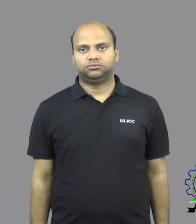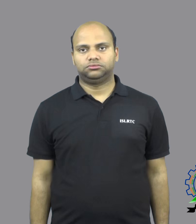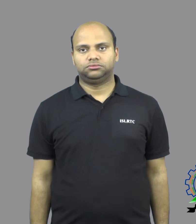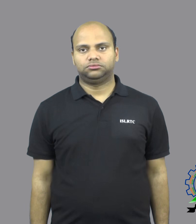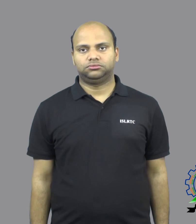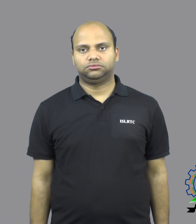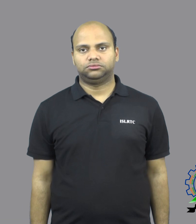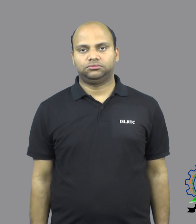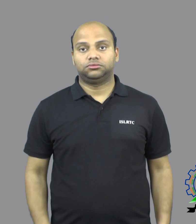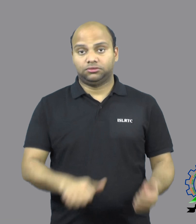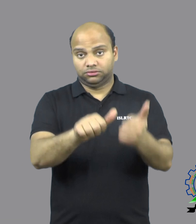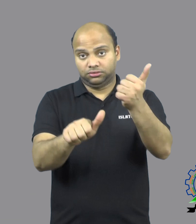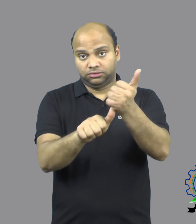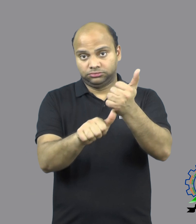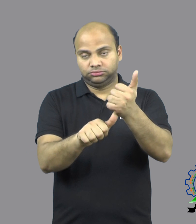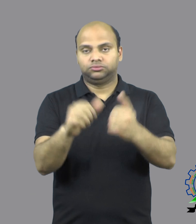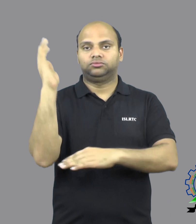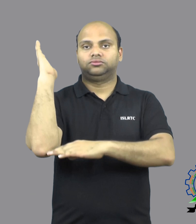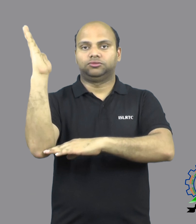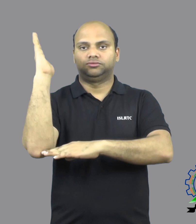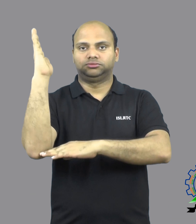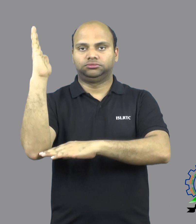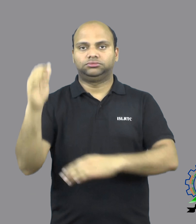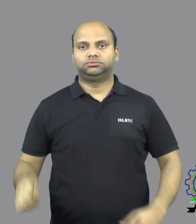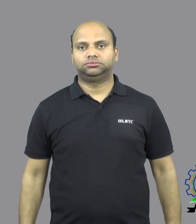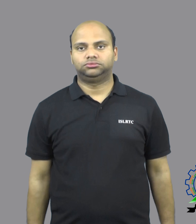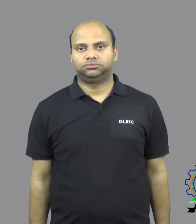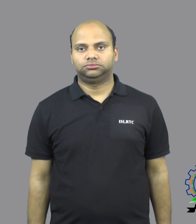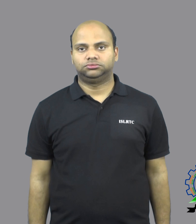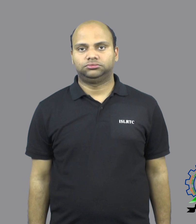Assistant Professor